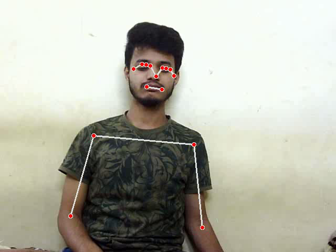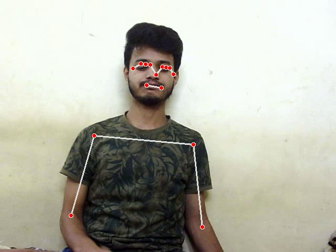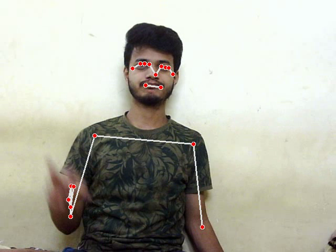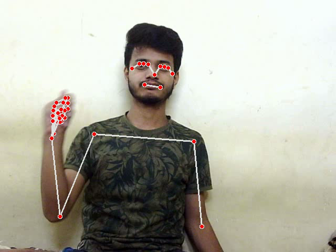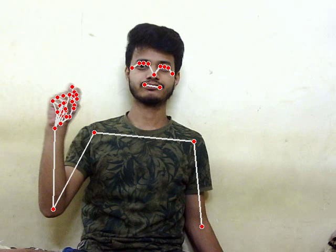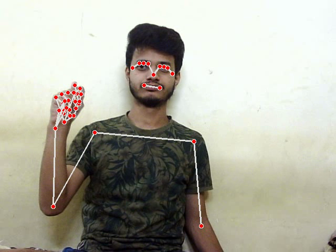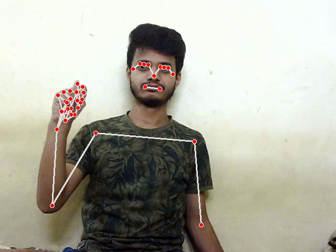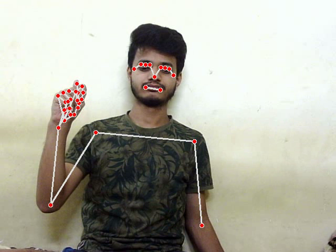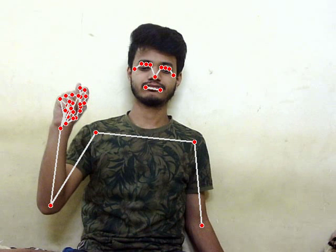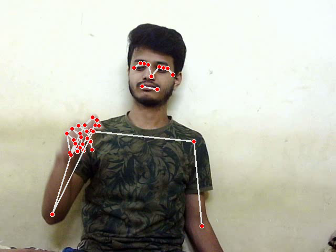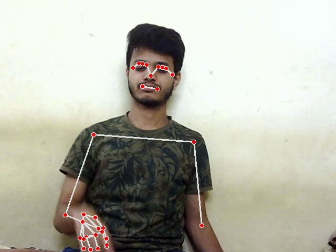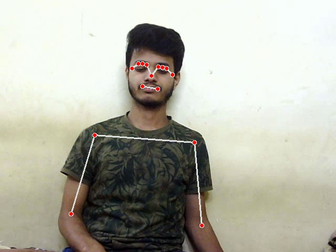bathroom